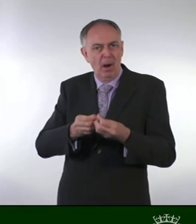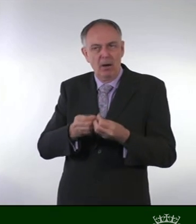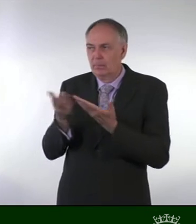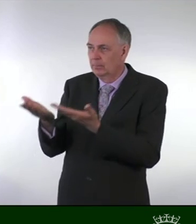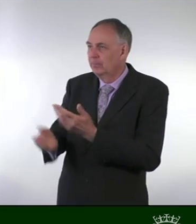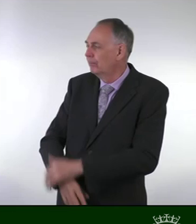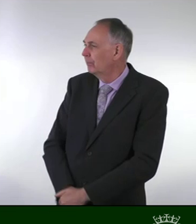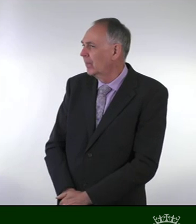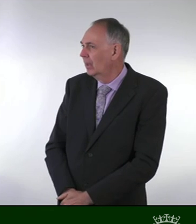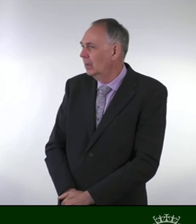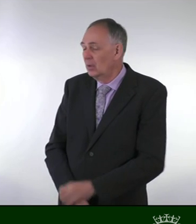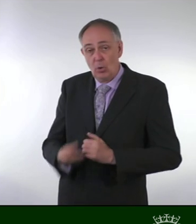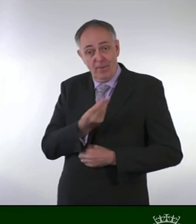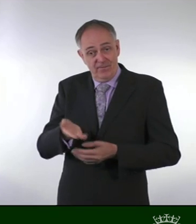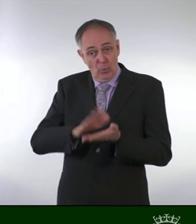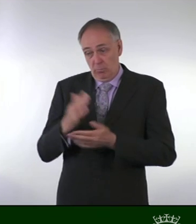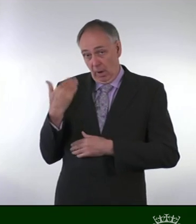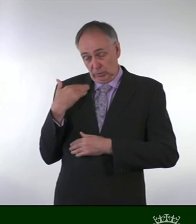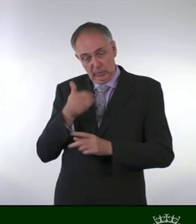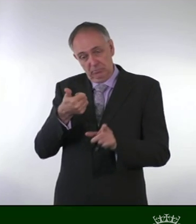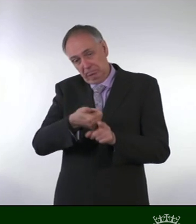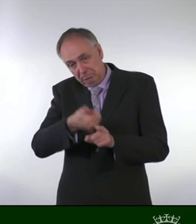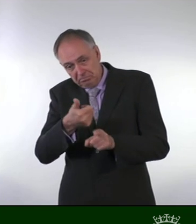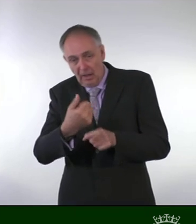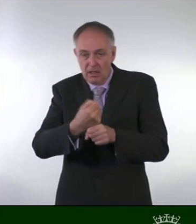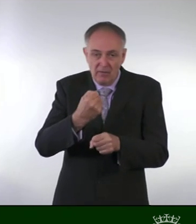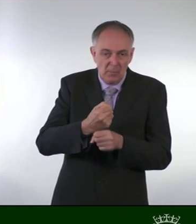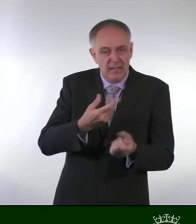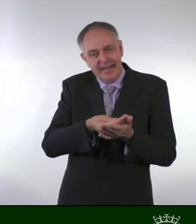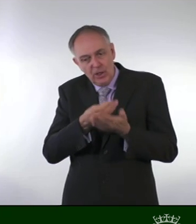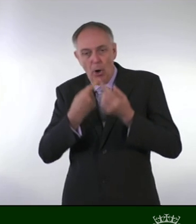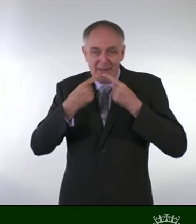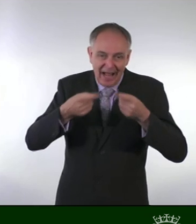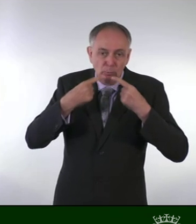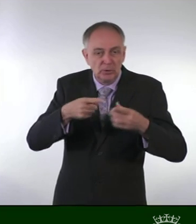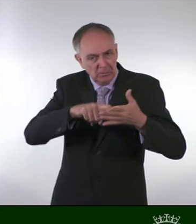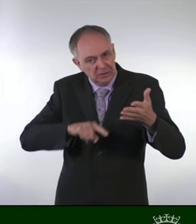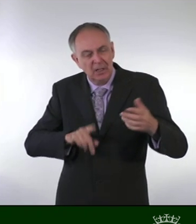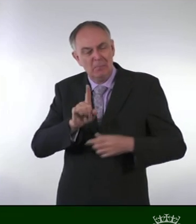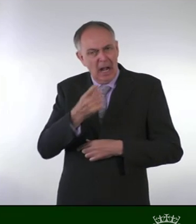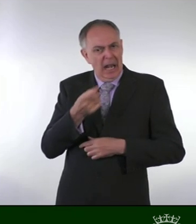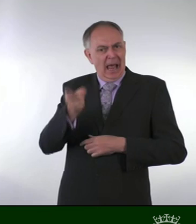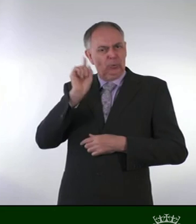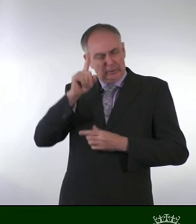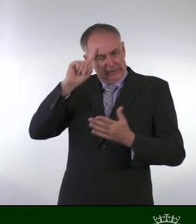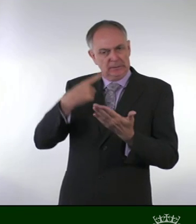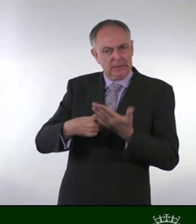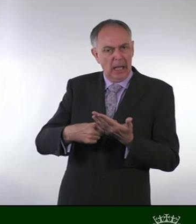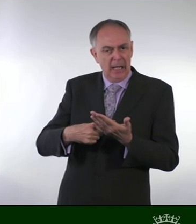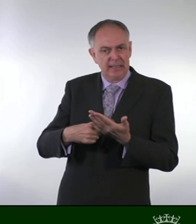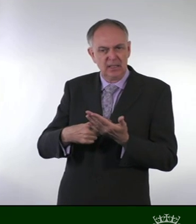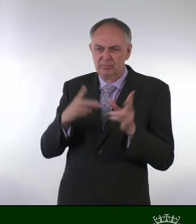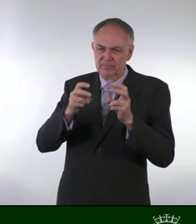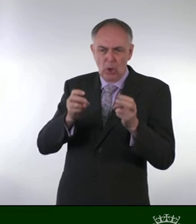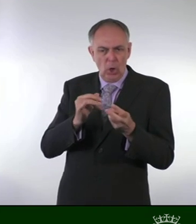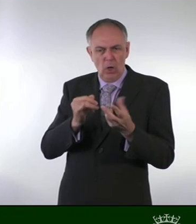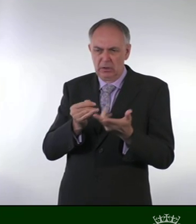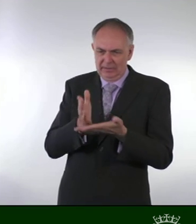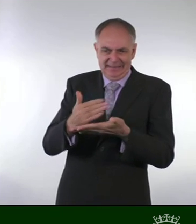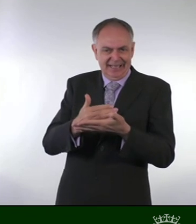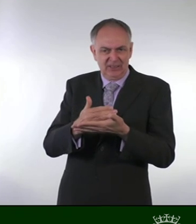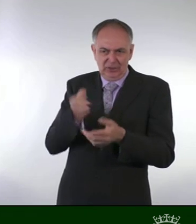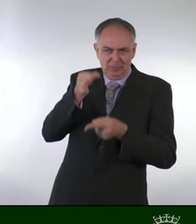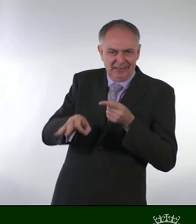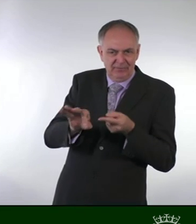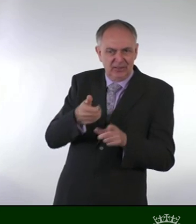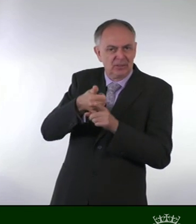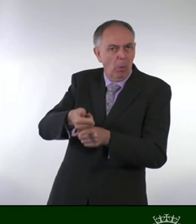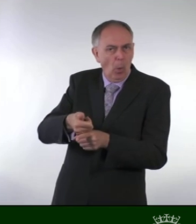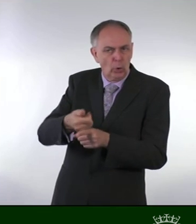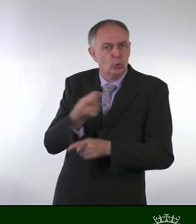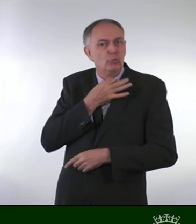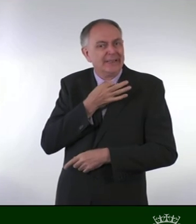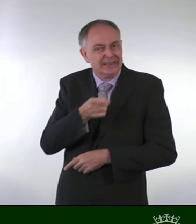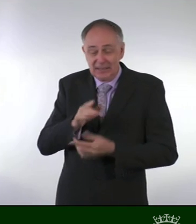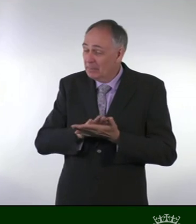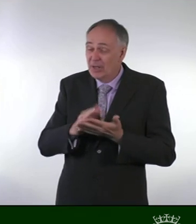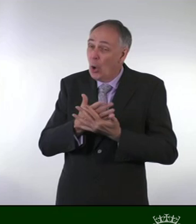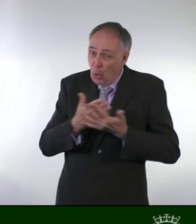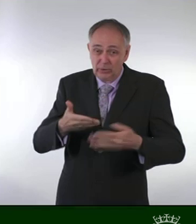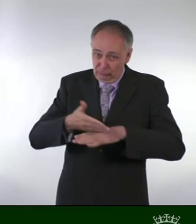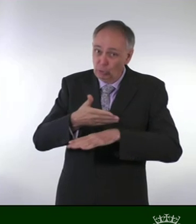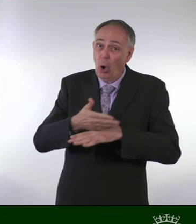Over the past few months, we have supported many of the economic measures announced by the Government, but the decision last week not to provide sector-specific support to those most at risk could end up costing thousands of jobs.